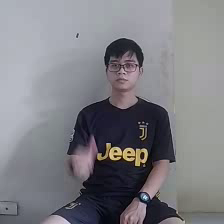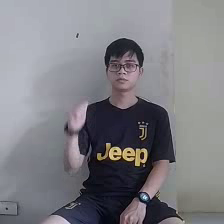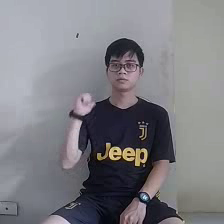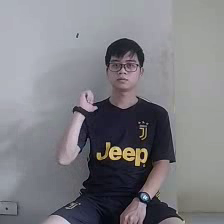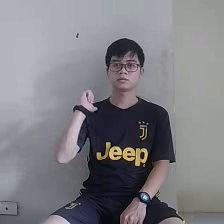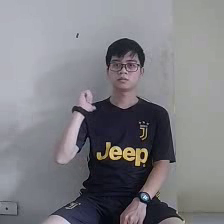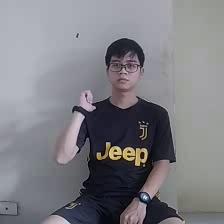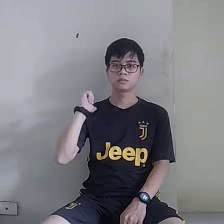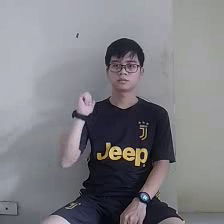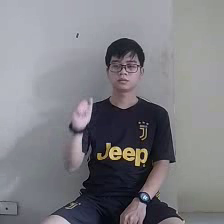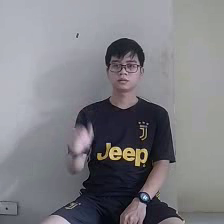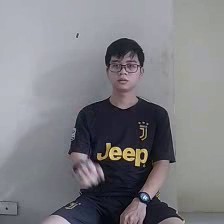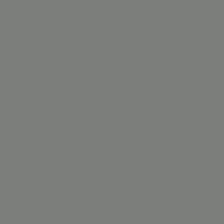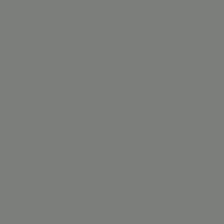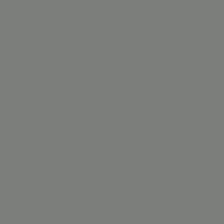Nghỉ ngơi